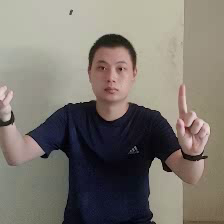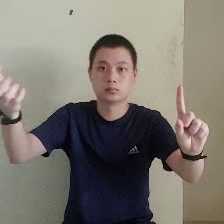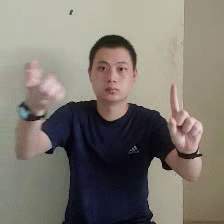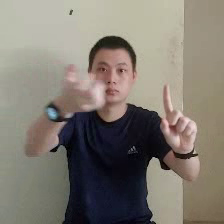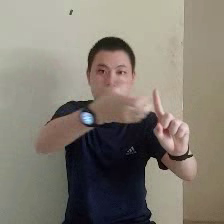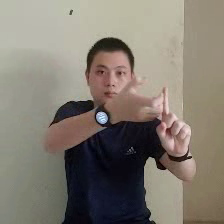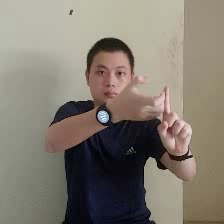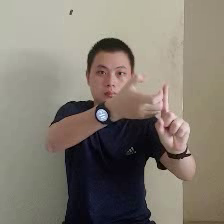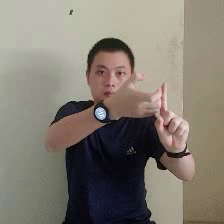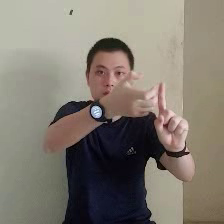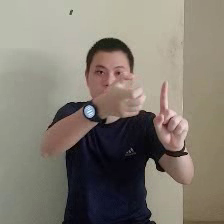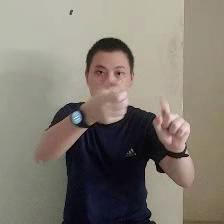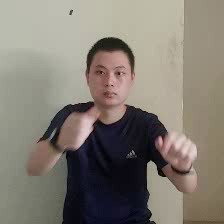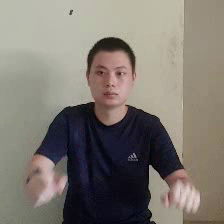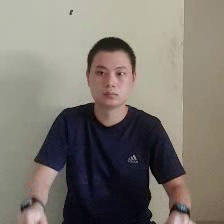Hâm mộ